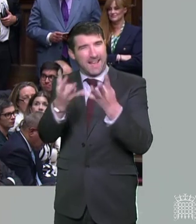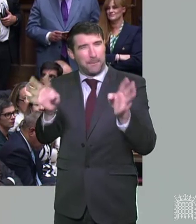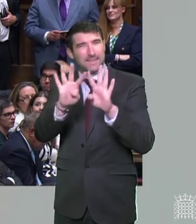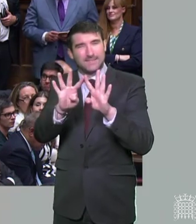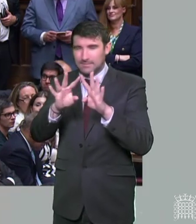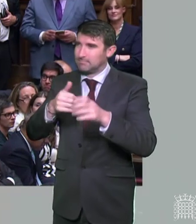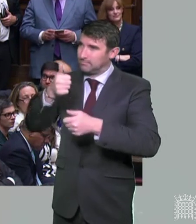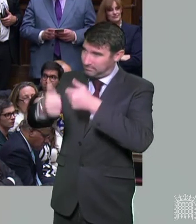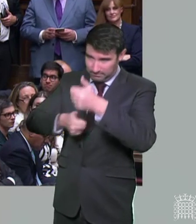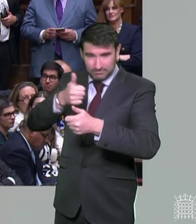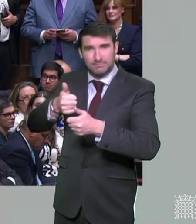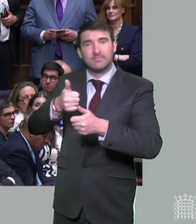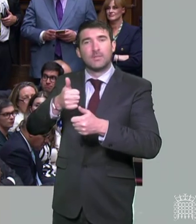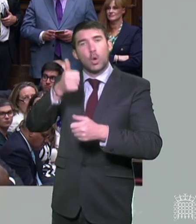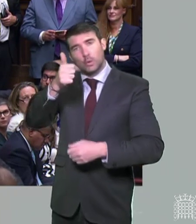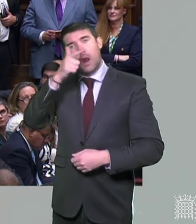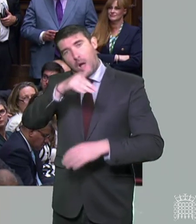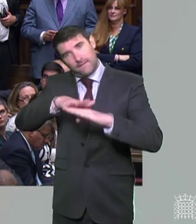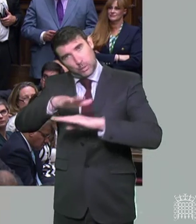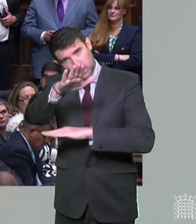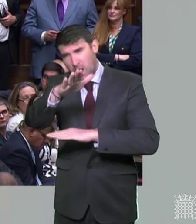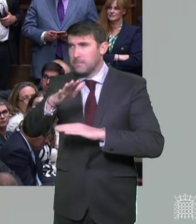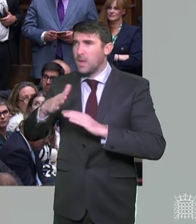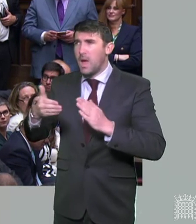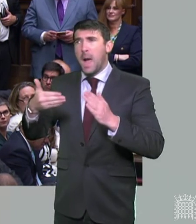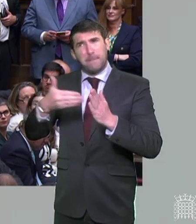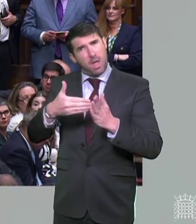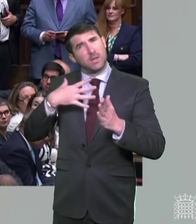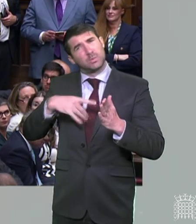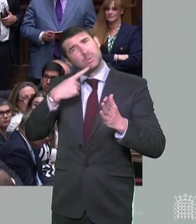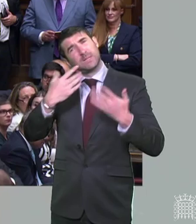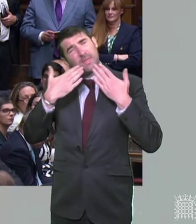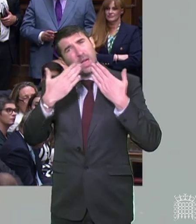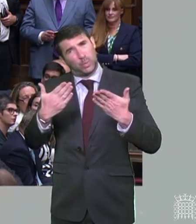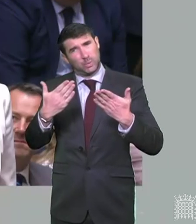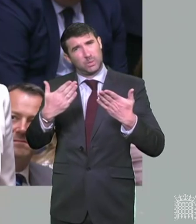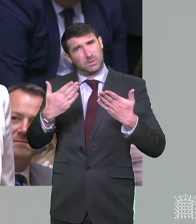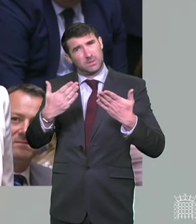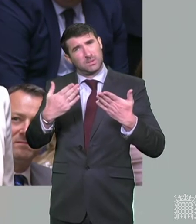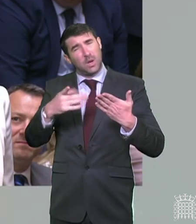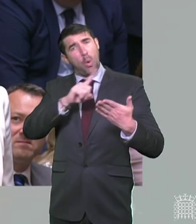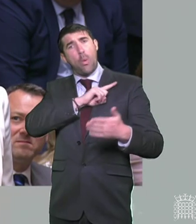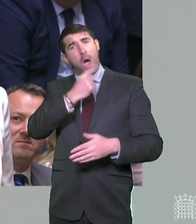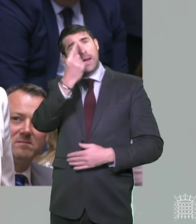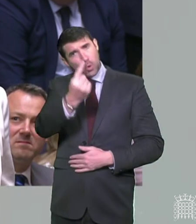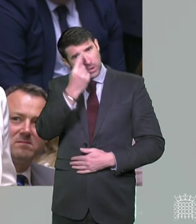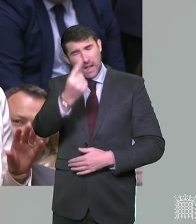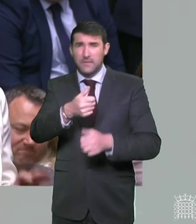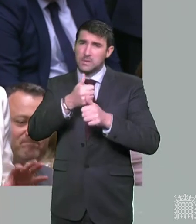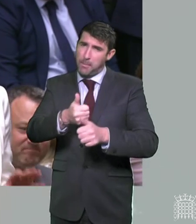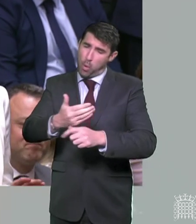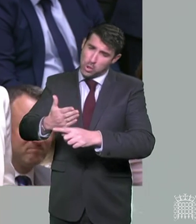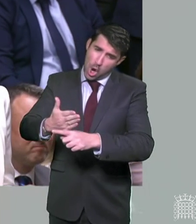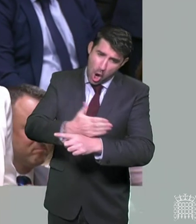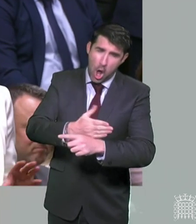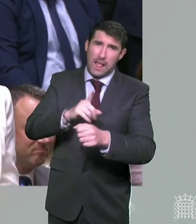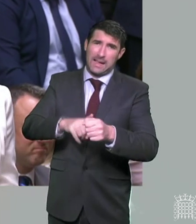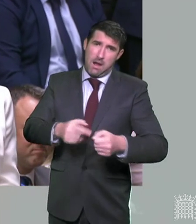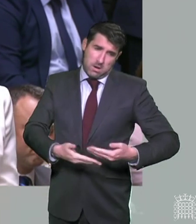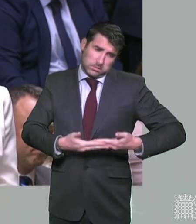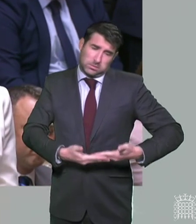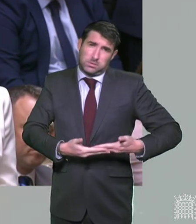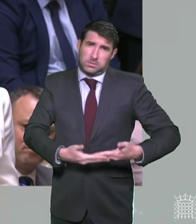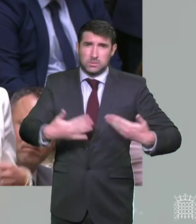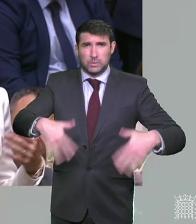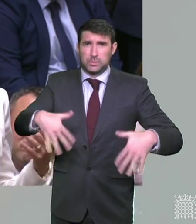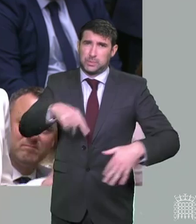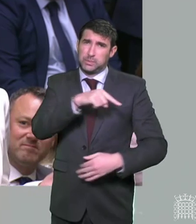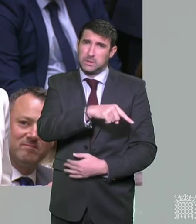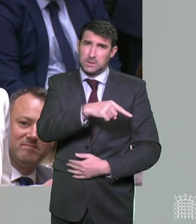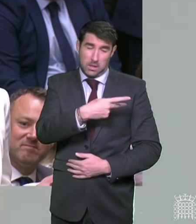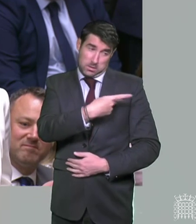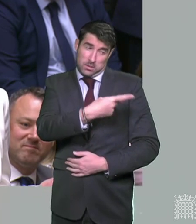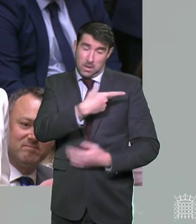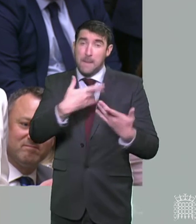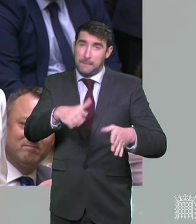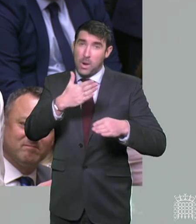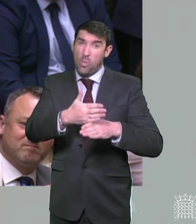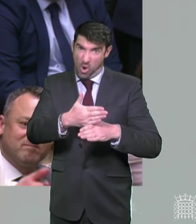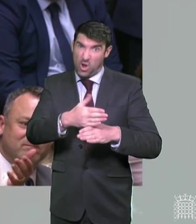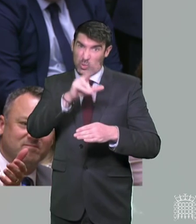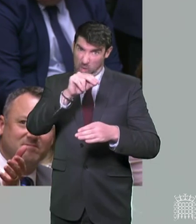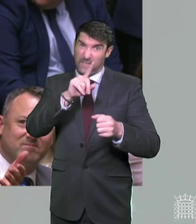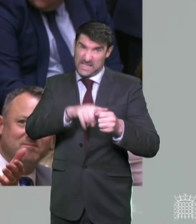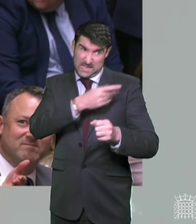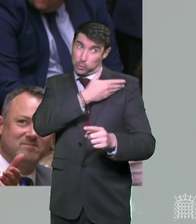I would particularly like to thank my right honourable Friend for her steadfast commitment to support for the earliest years throughout the 12 years that she and I have worked together for three previous Prime Ministers.